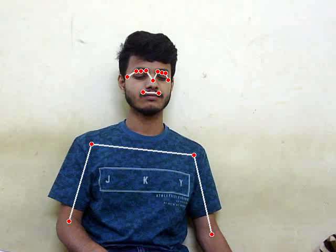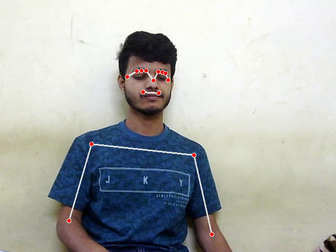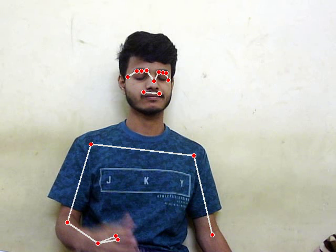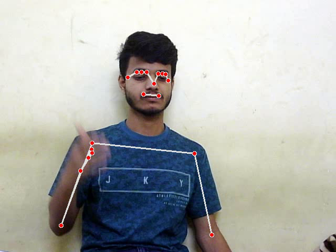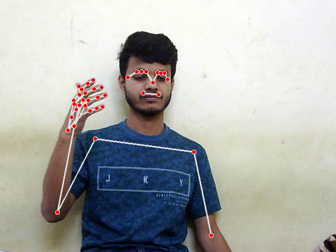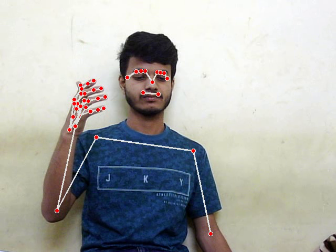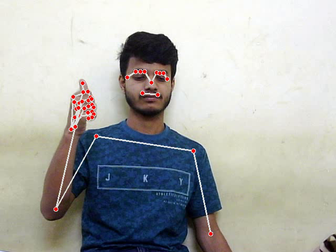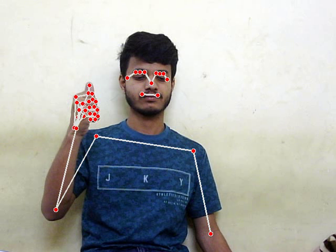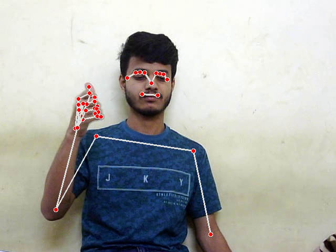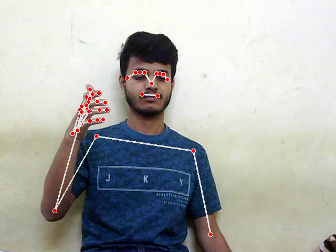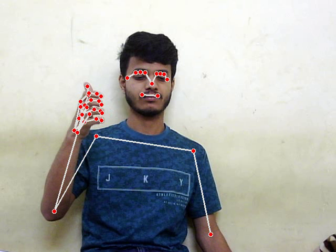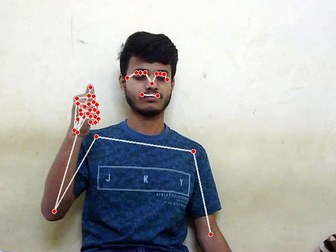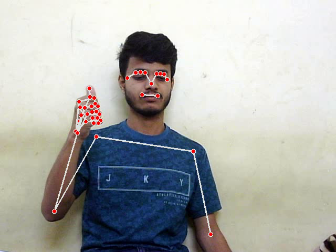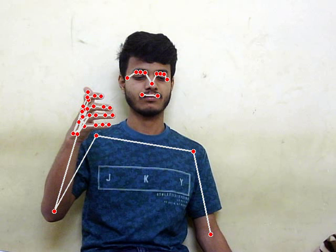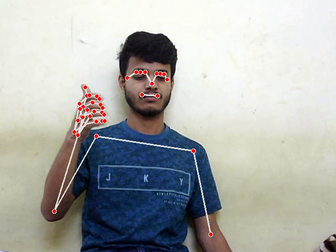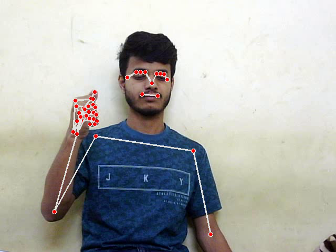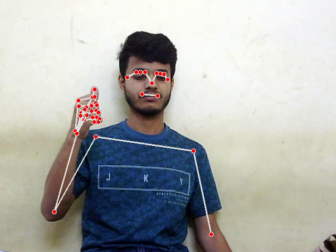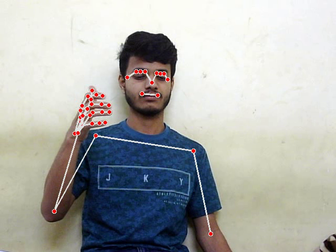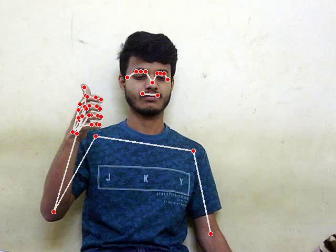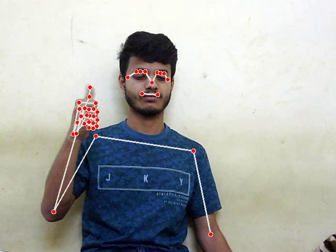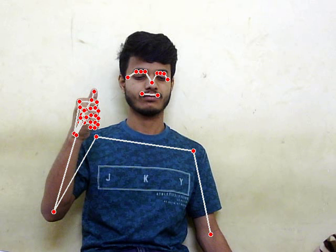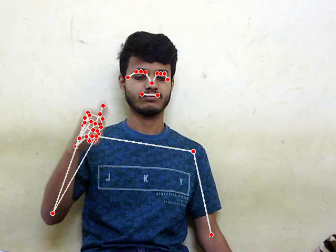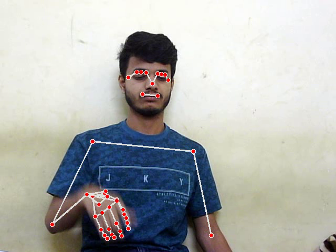milk